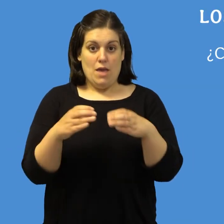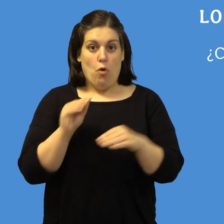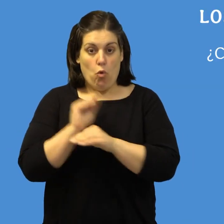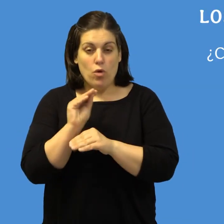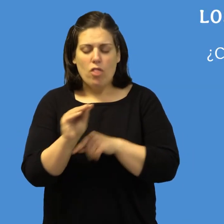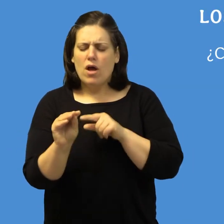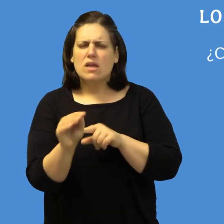cuidar